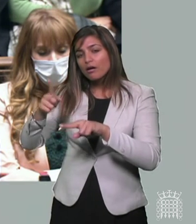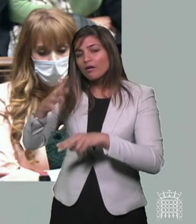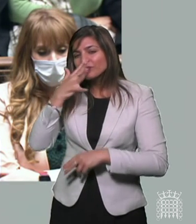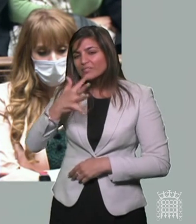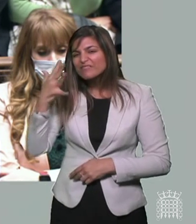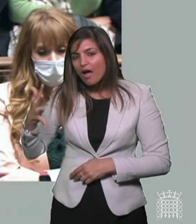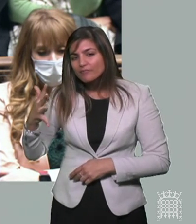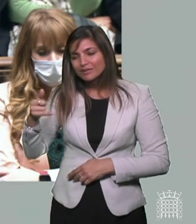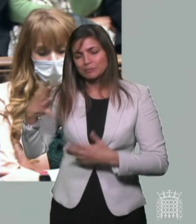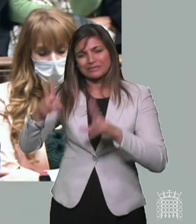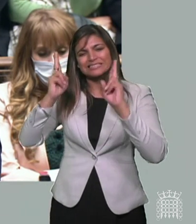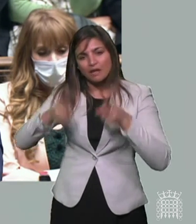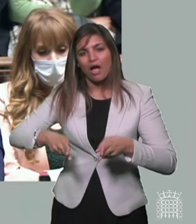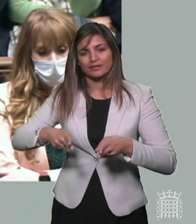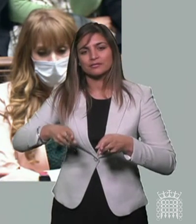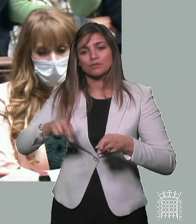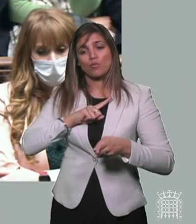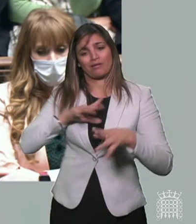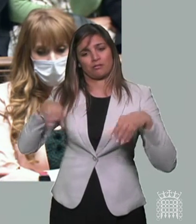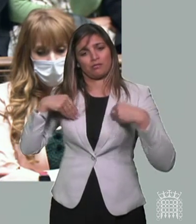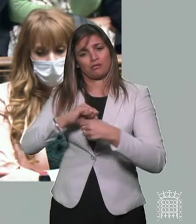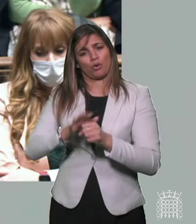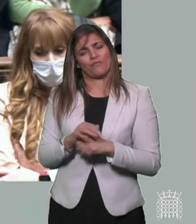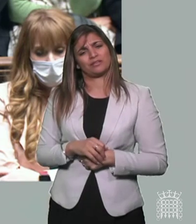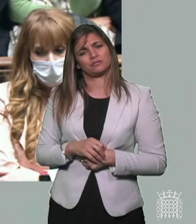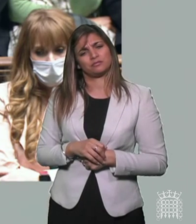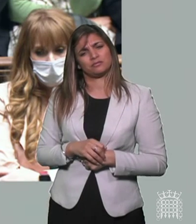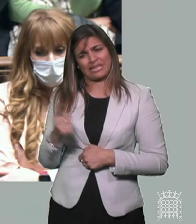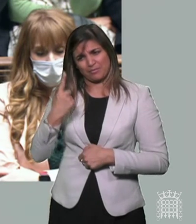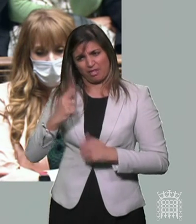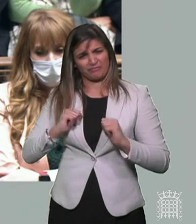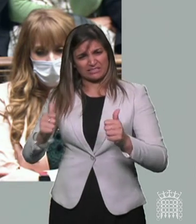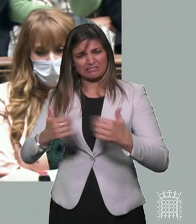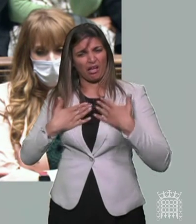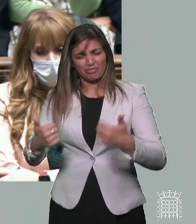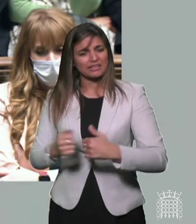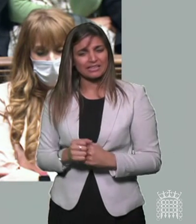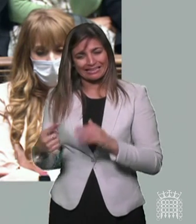He was a fit and healthy key worker. I spoke to Hannah last night, Prime Minister.